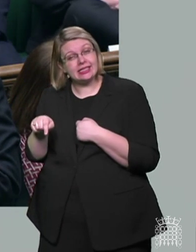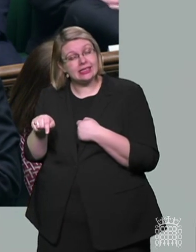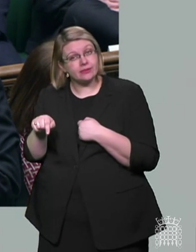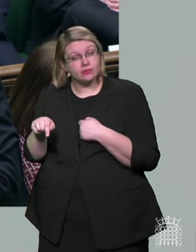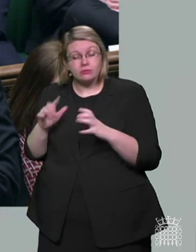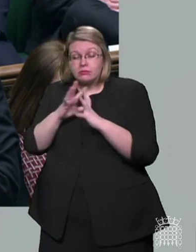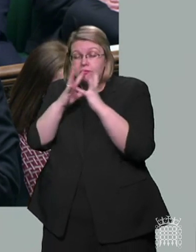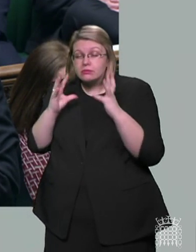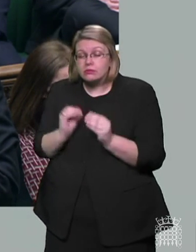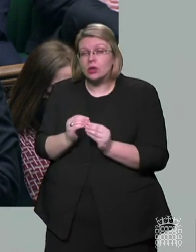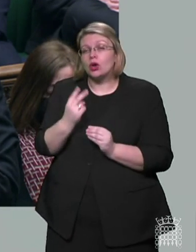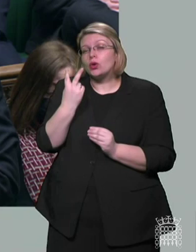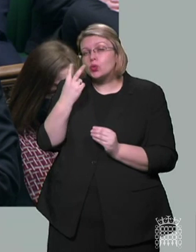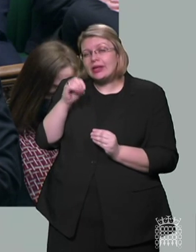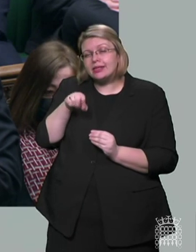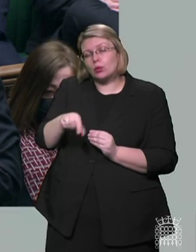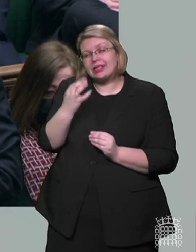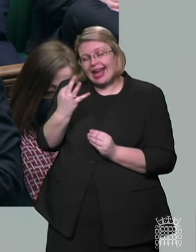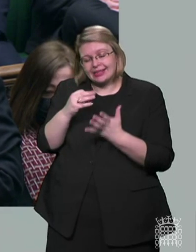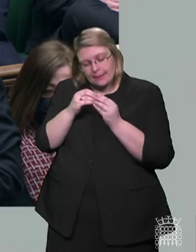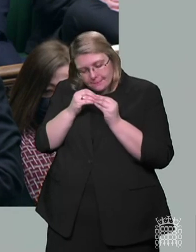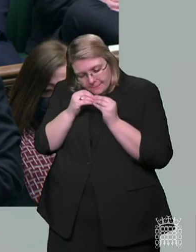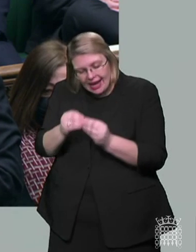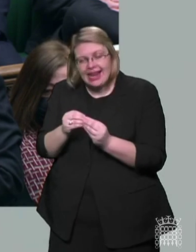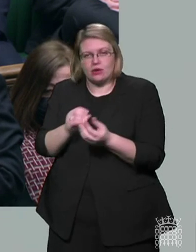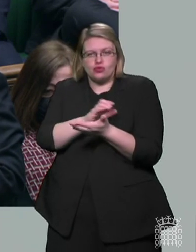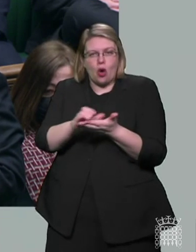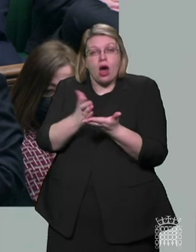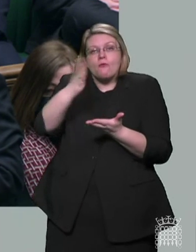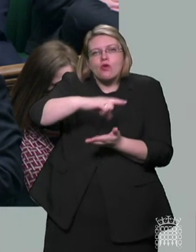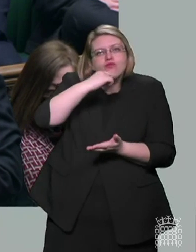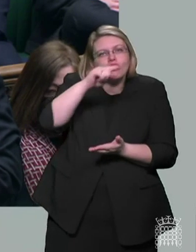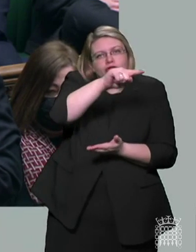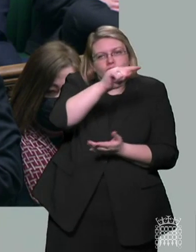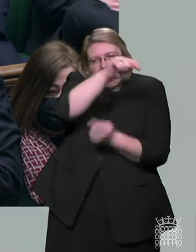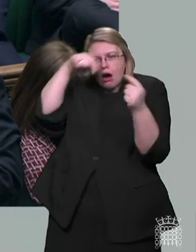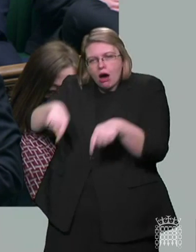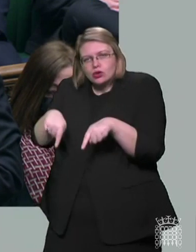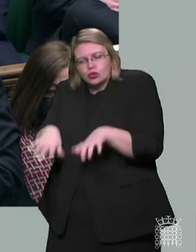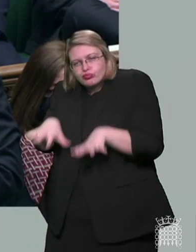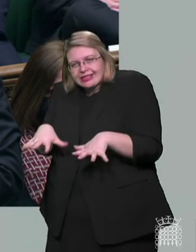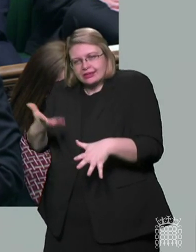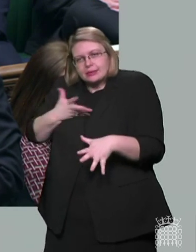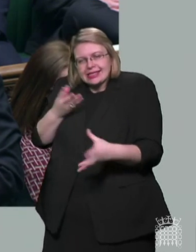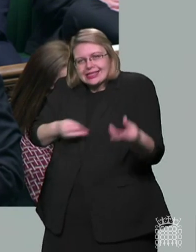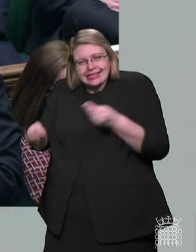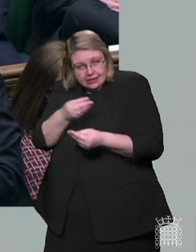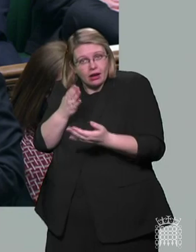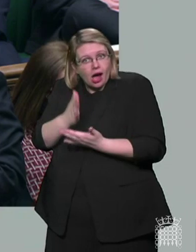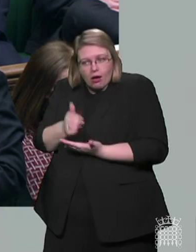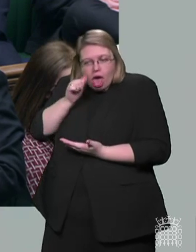8 billion out of Russian banks—corruption on an industrial scale.